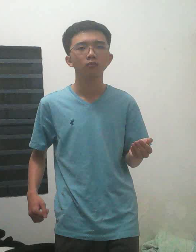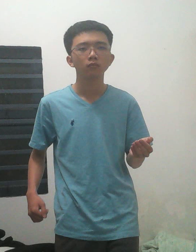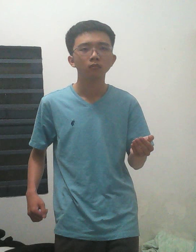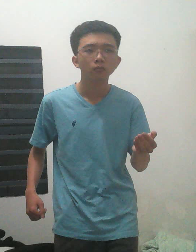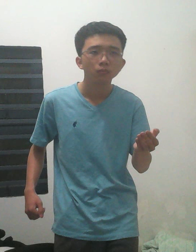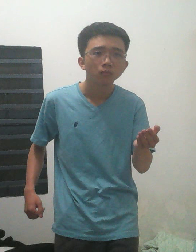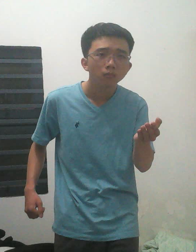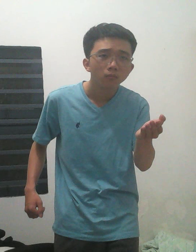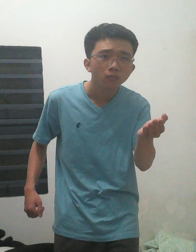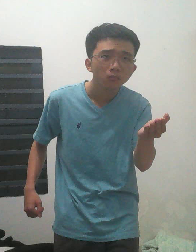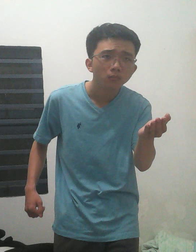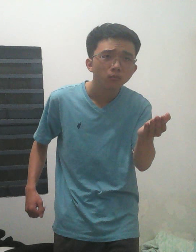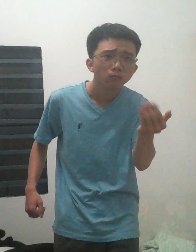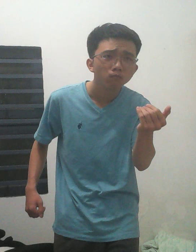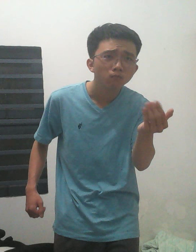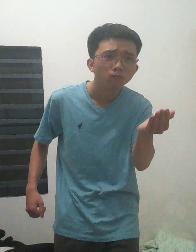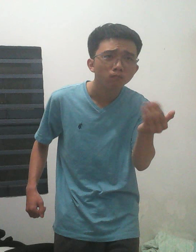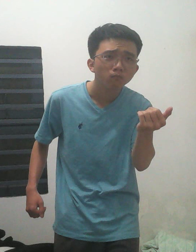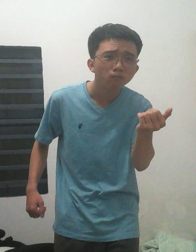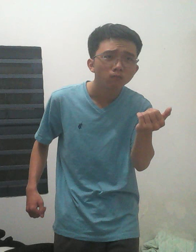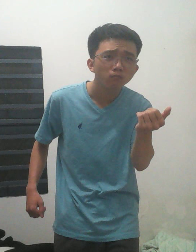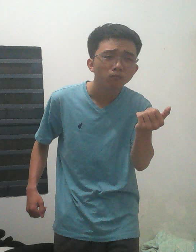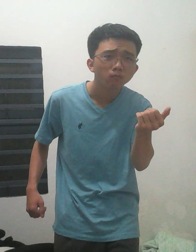yeu cau